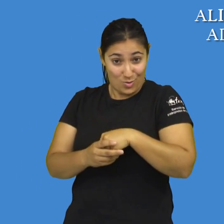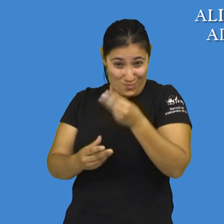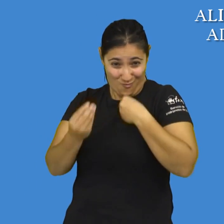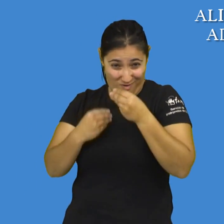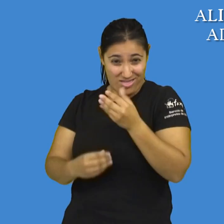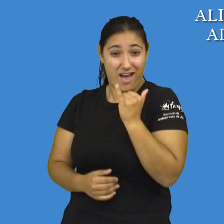comer